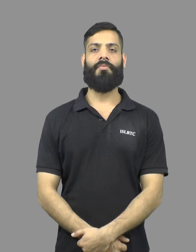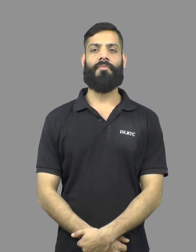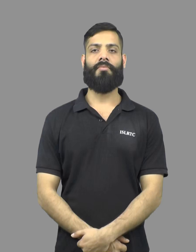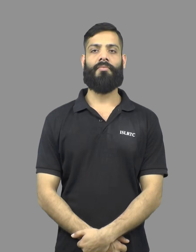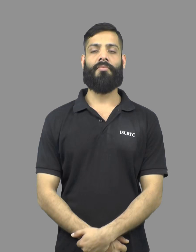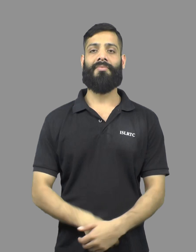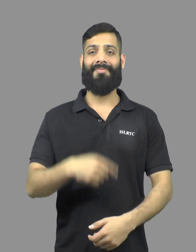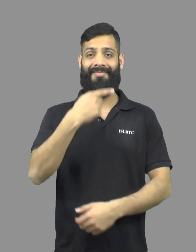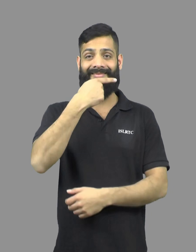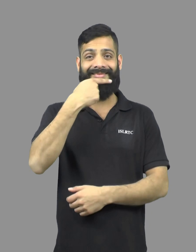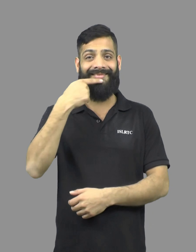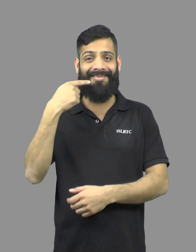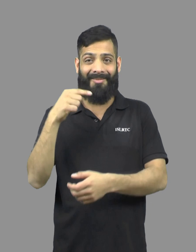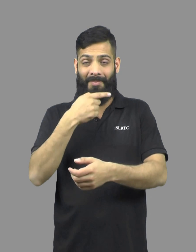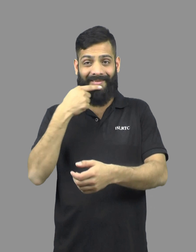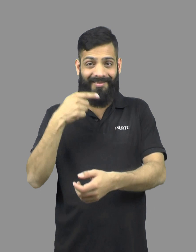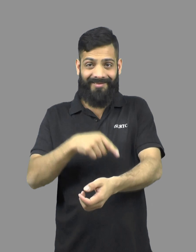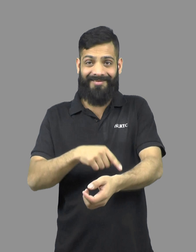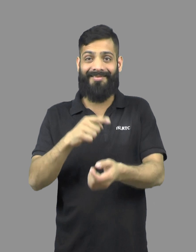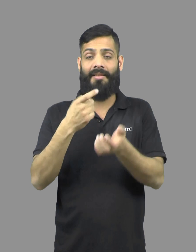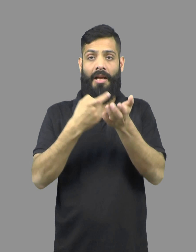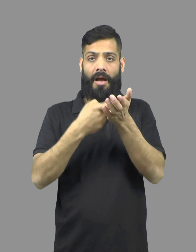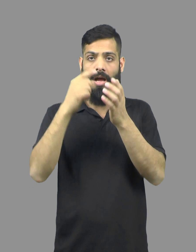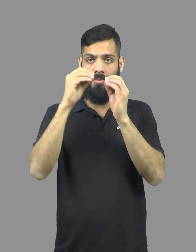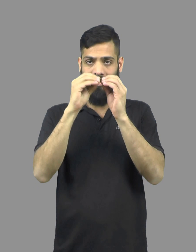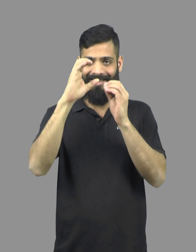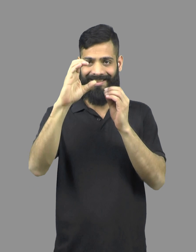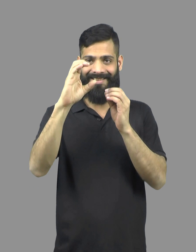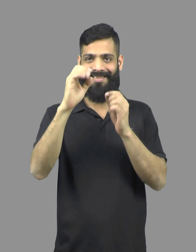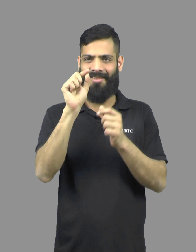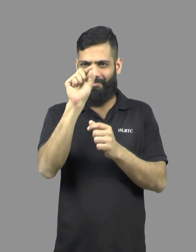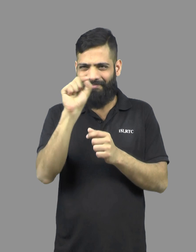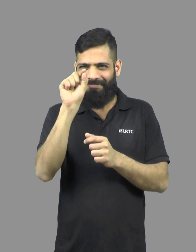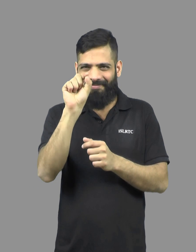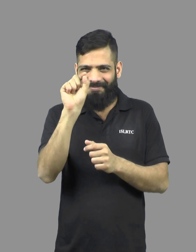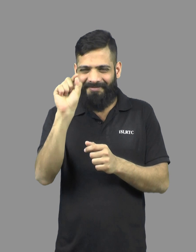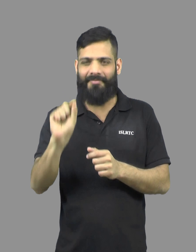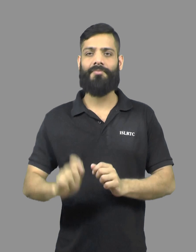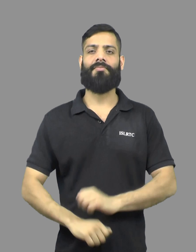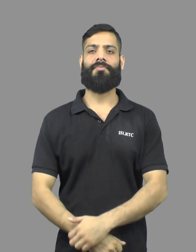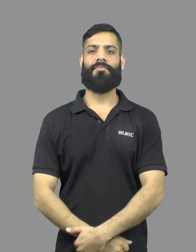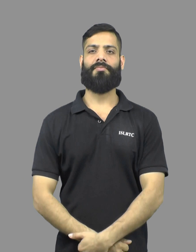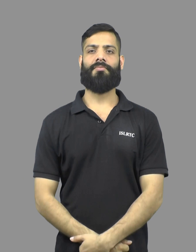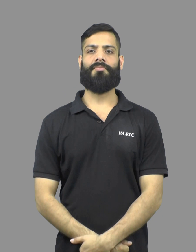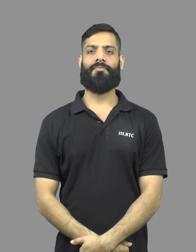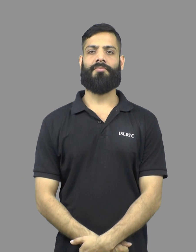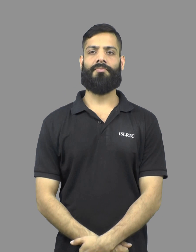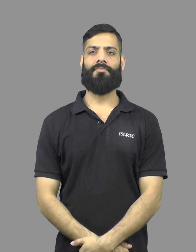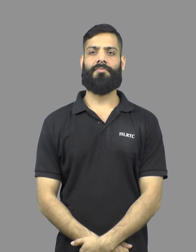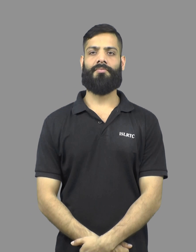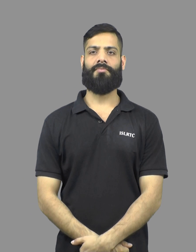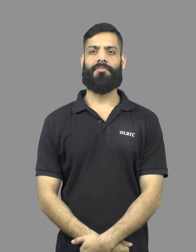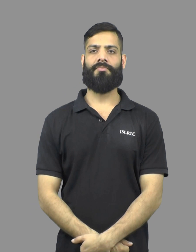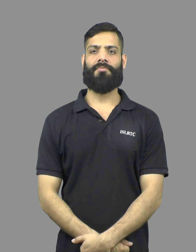Erythrocyte (Red Blood Cell)